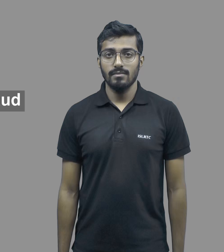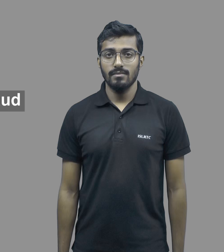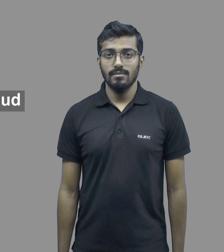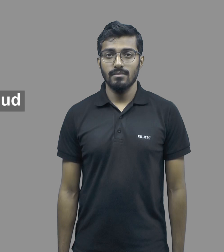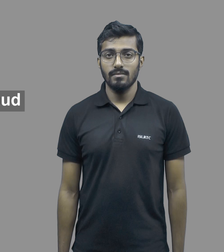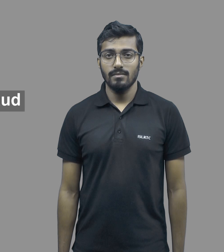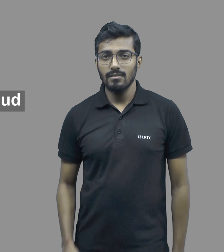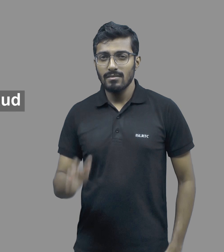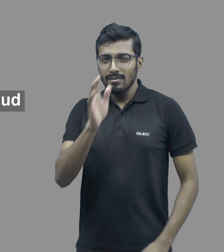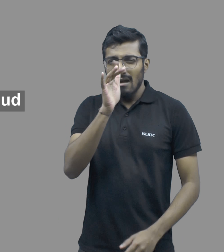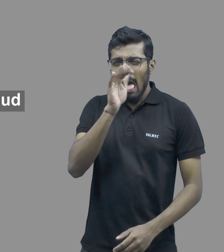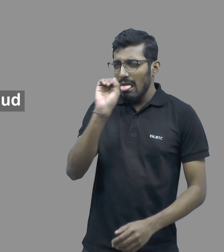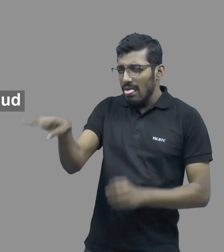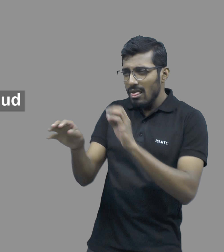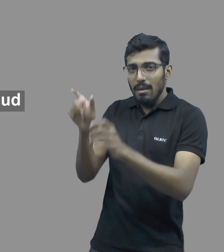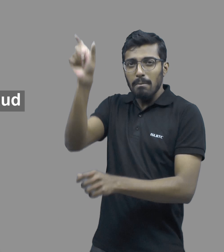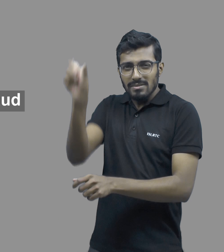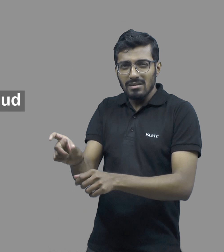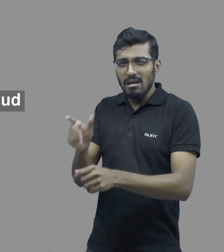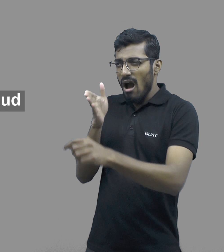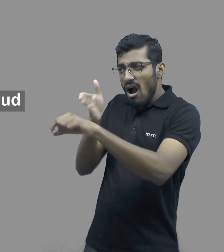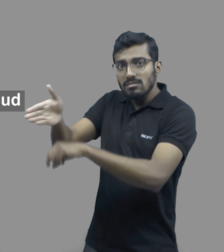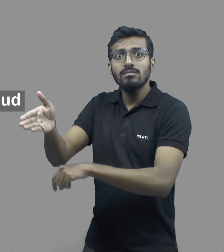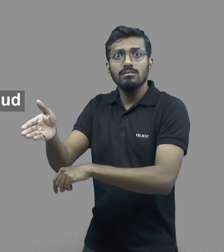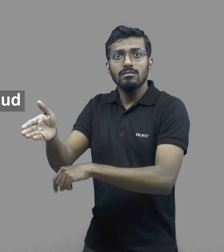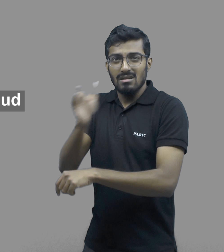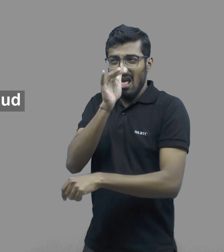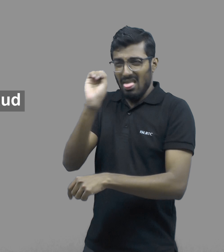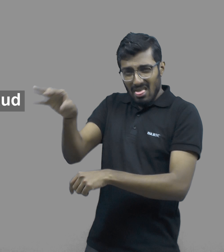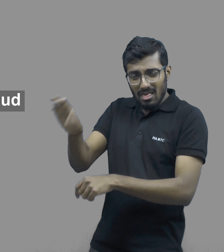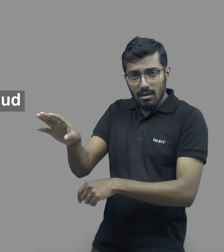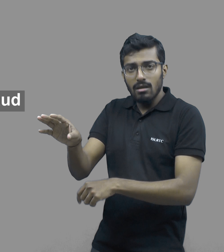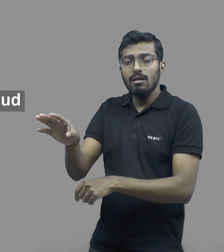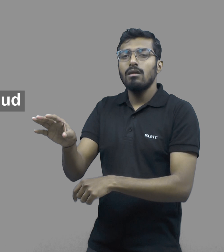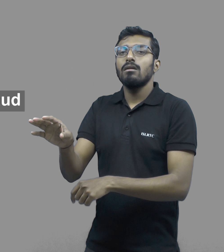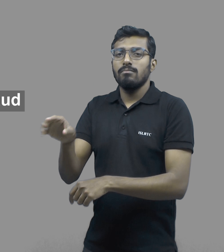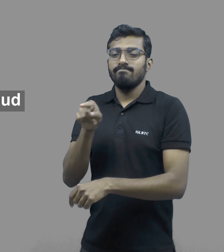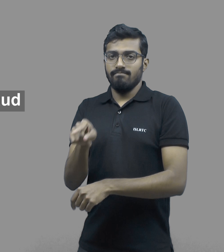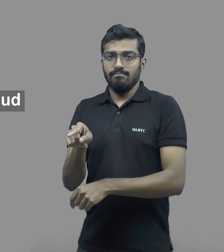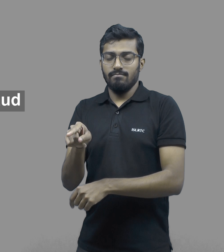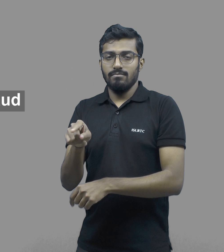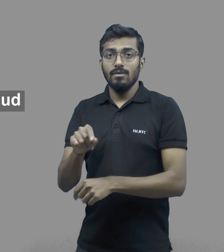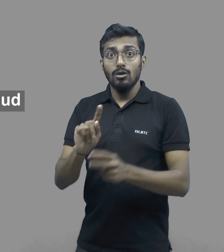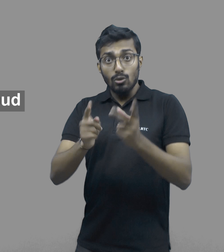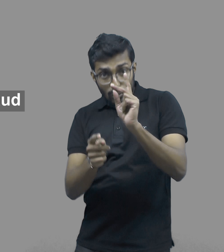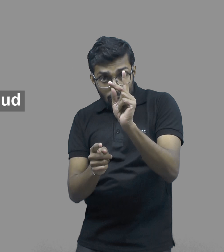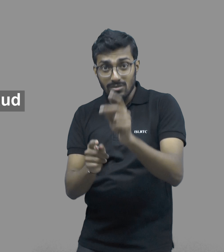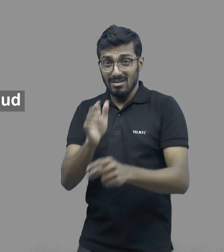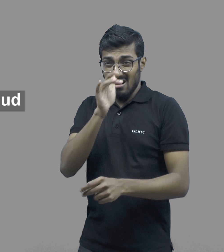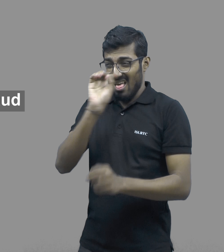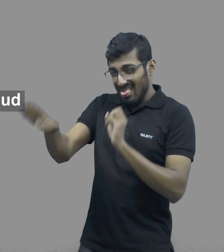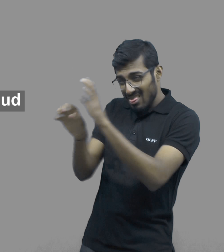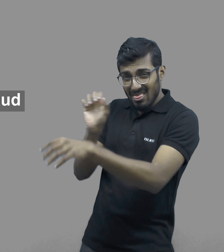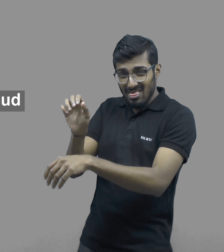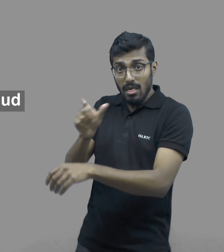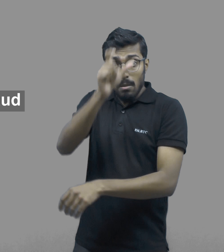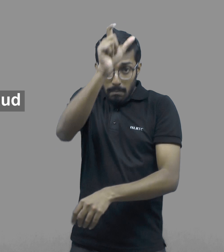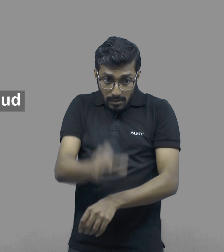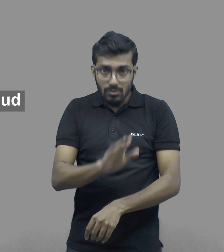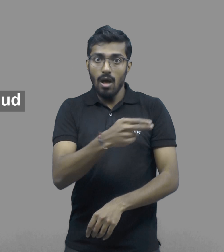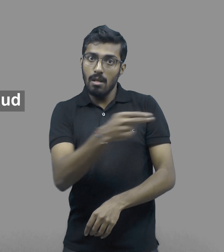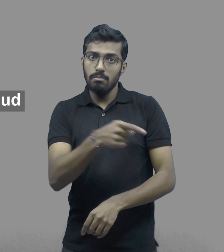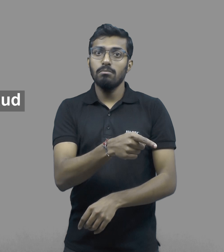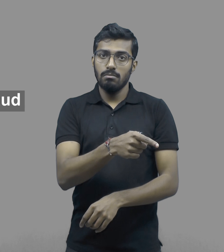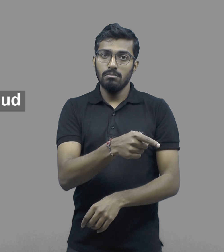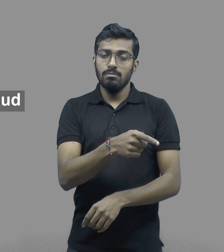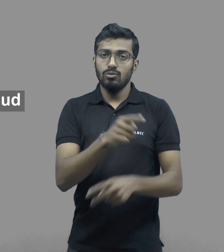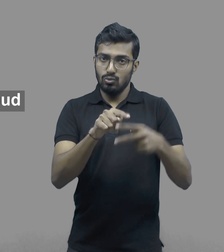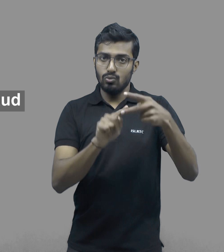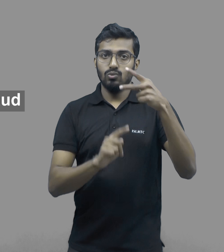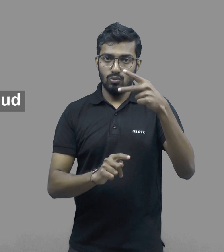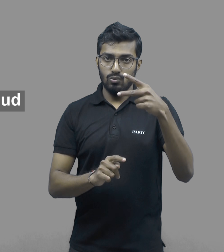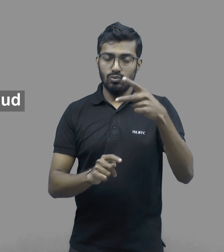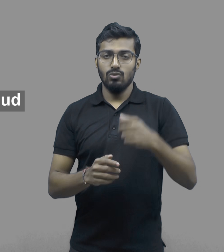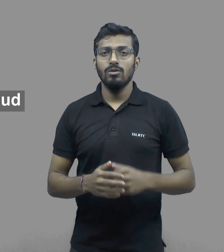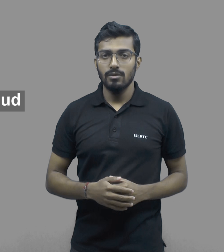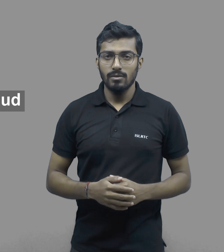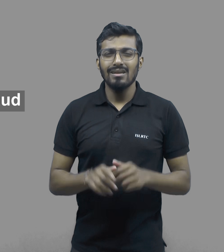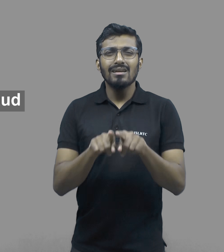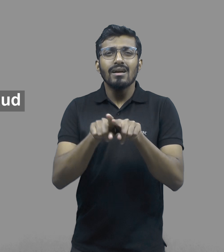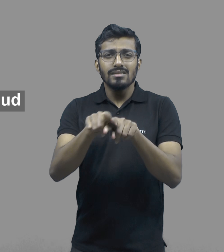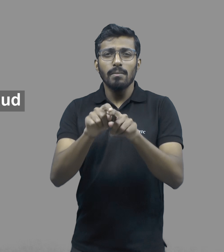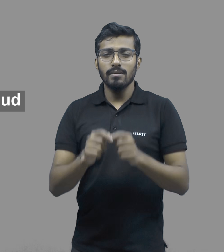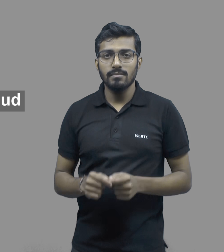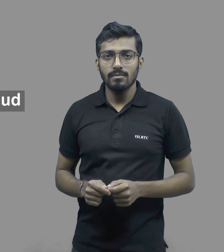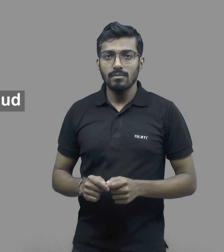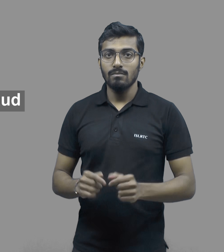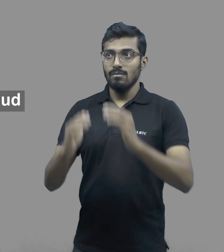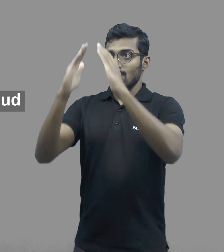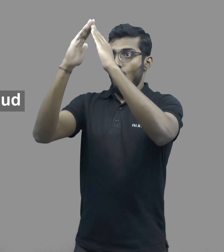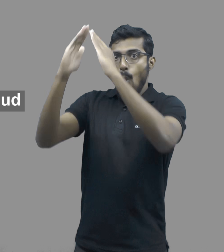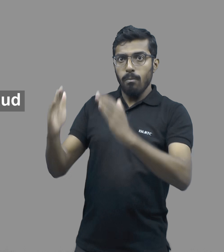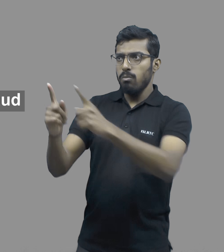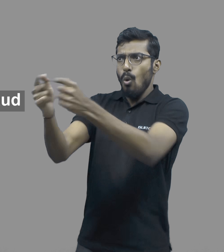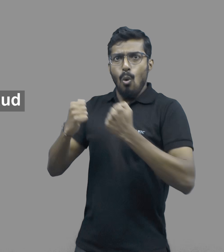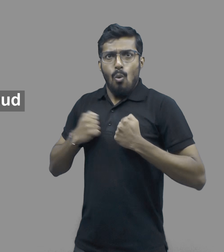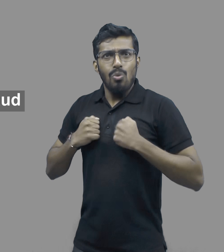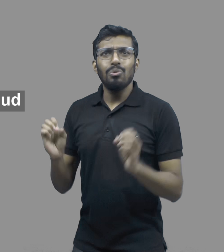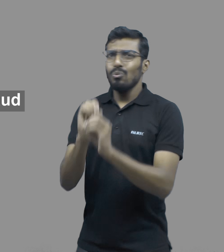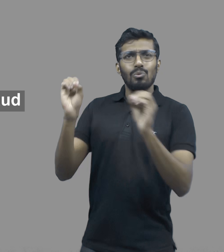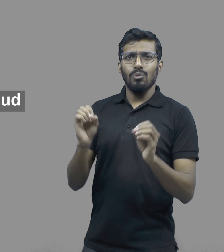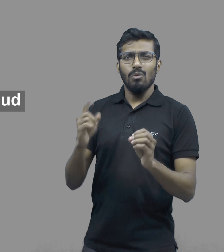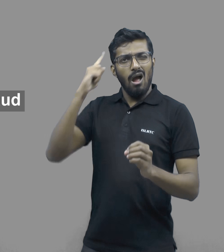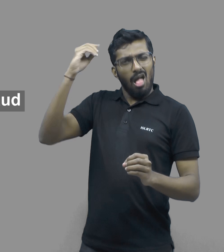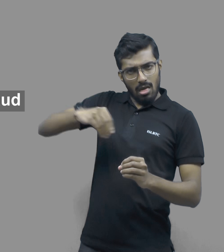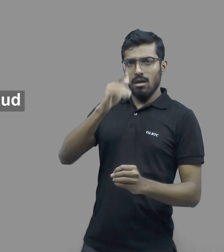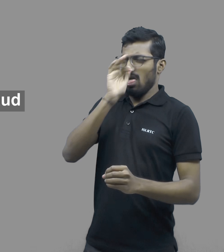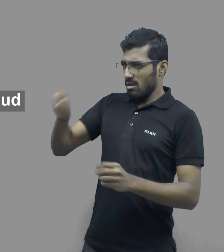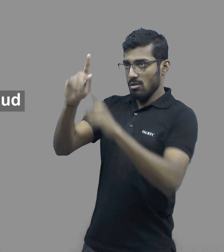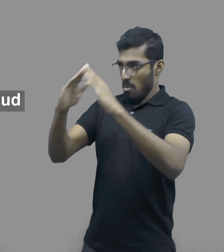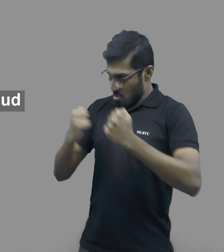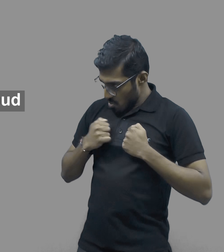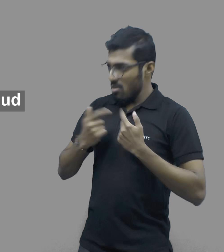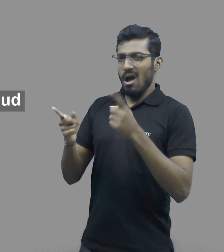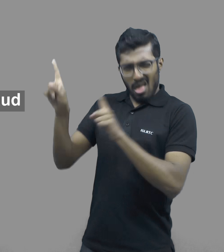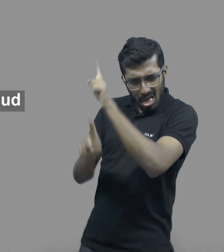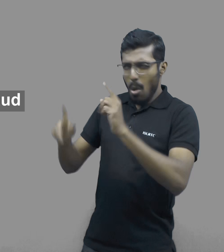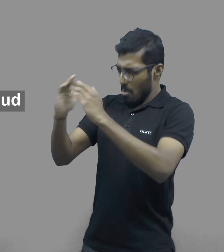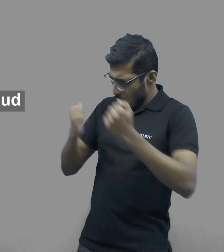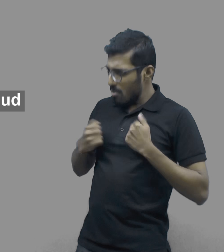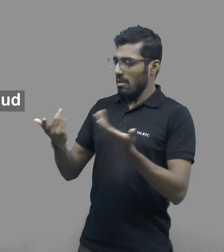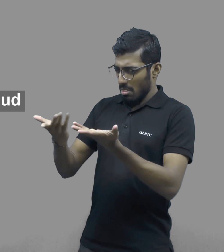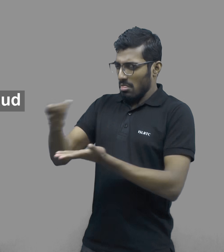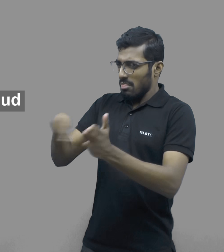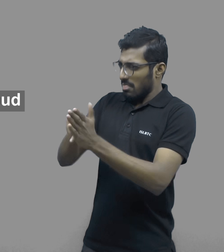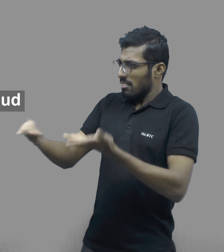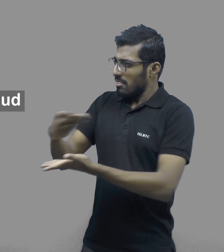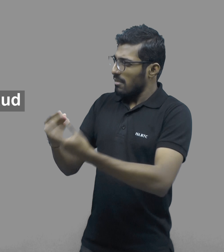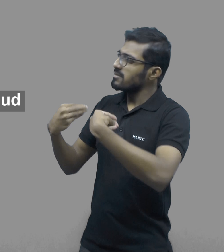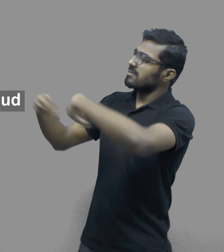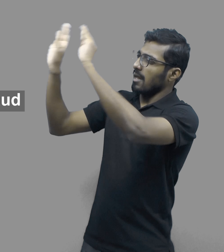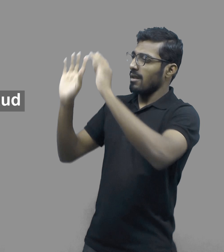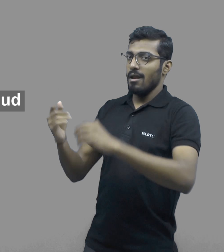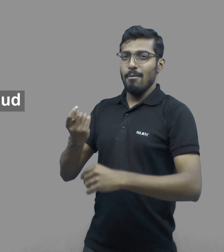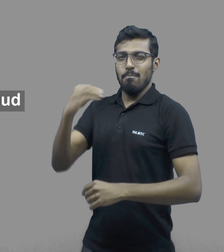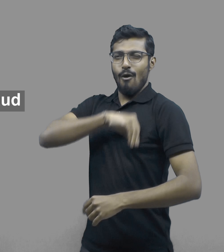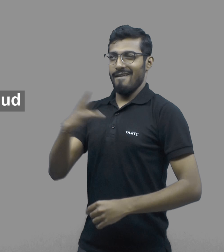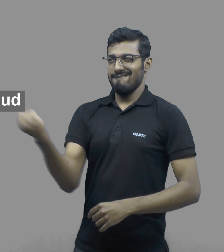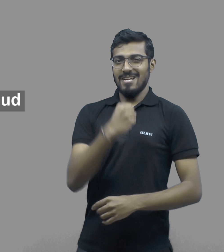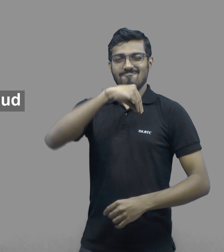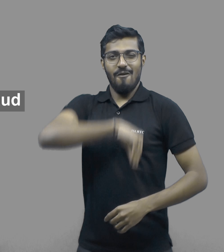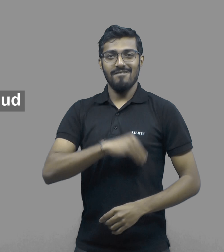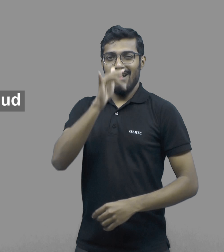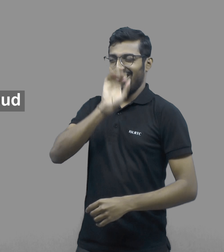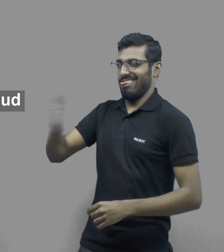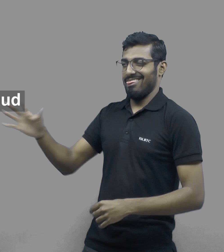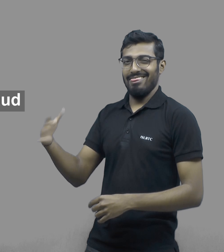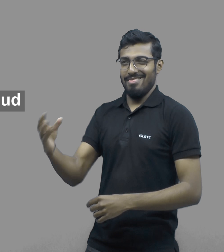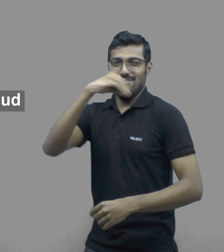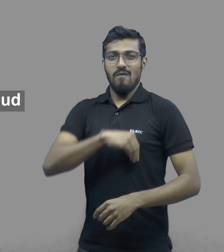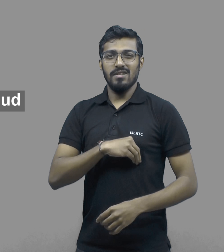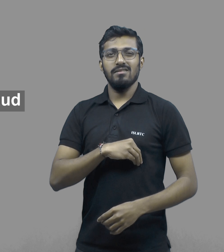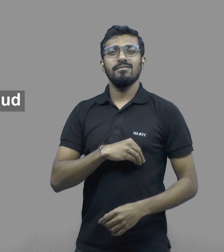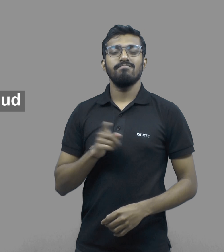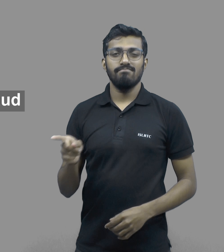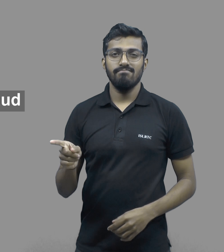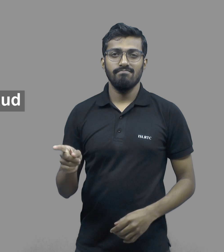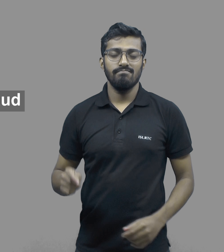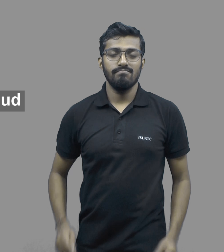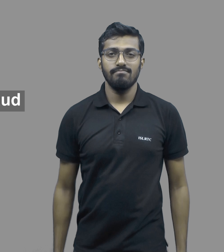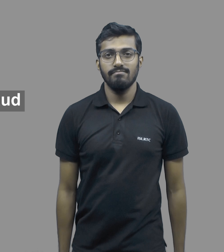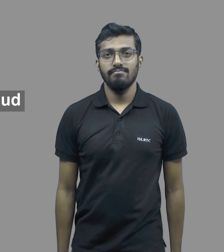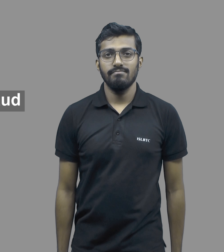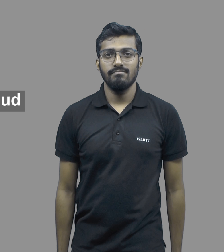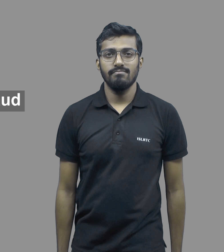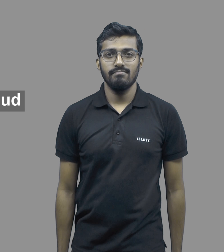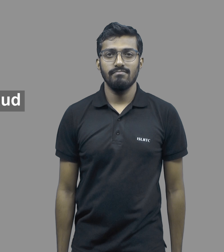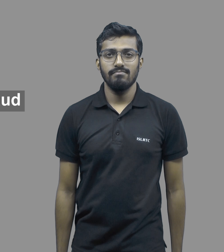Fraud